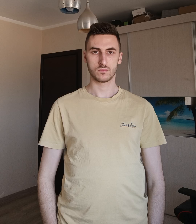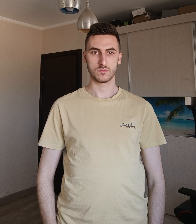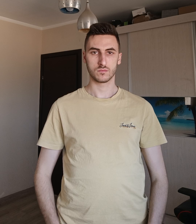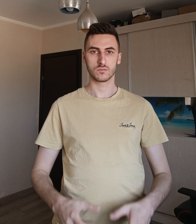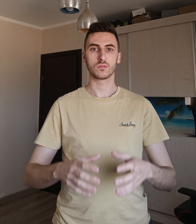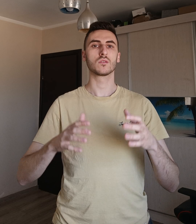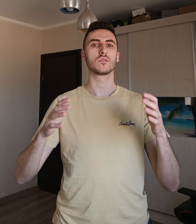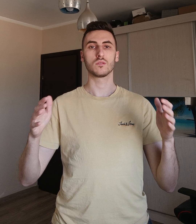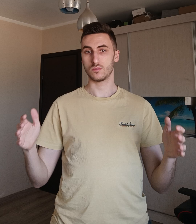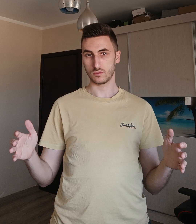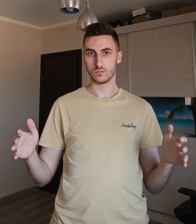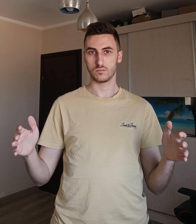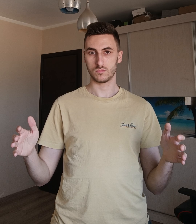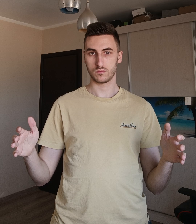גדול